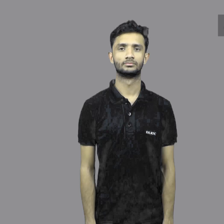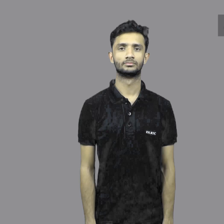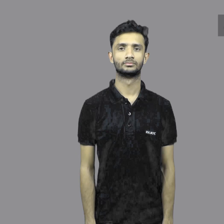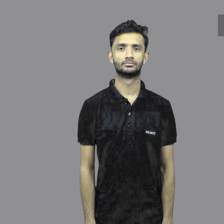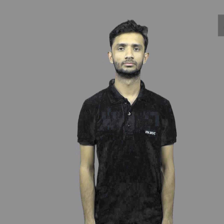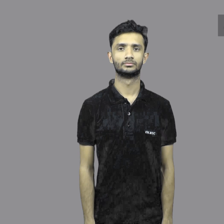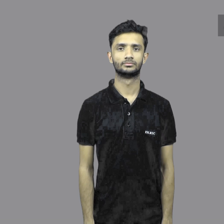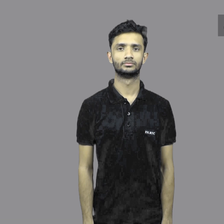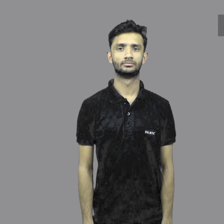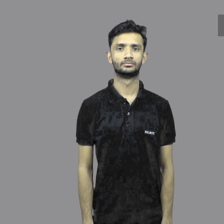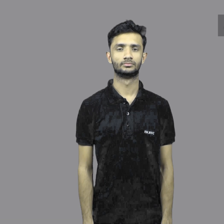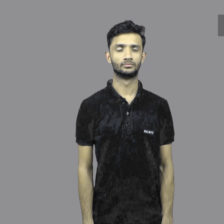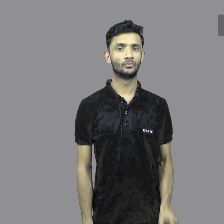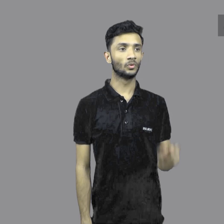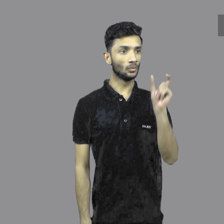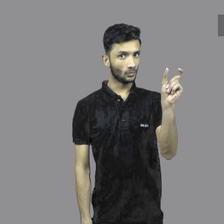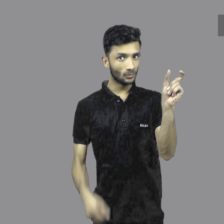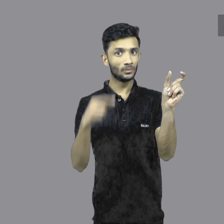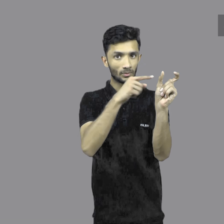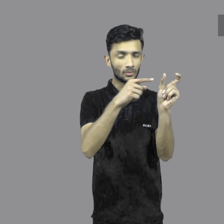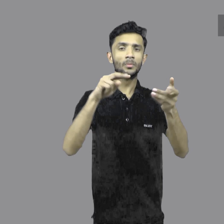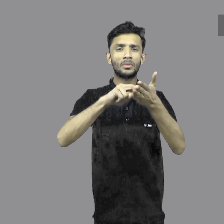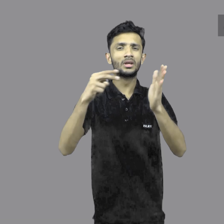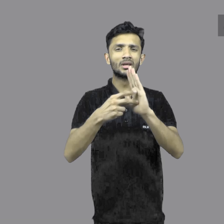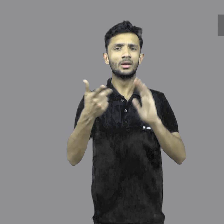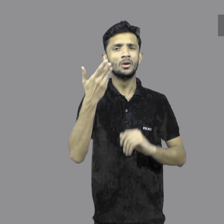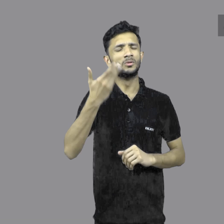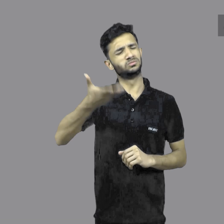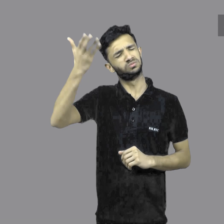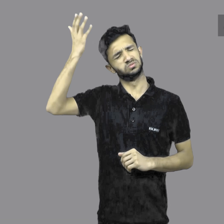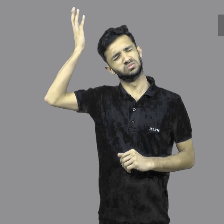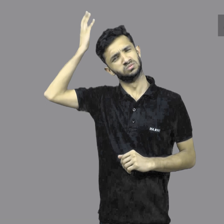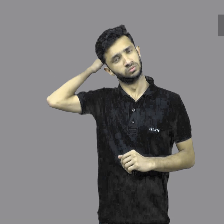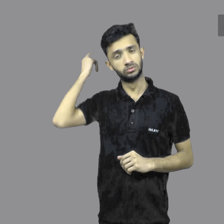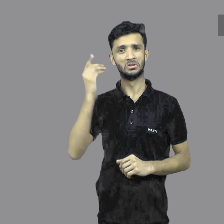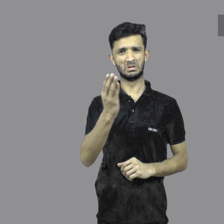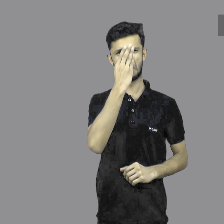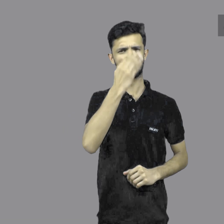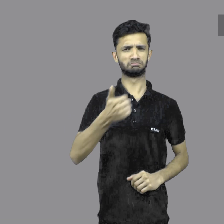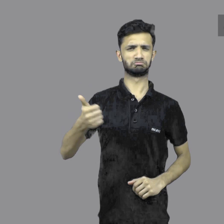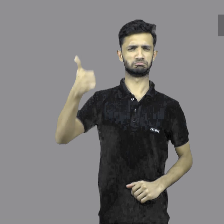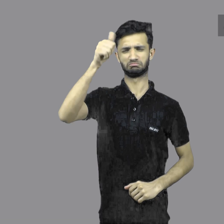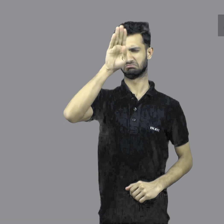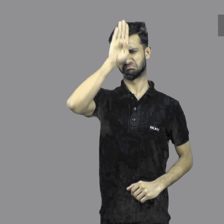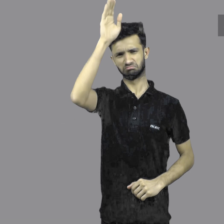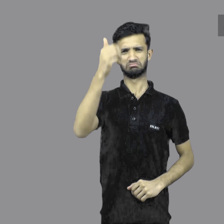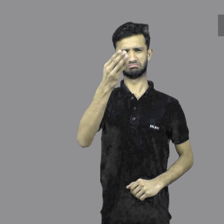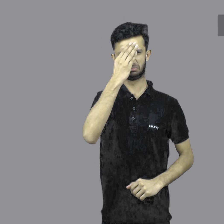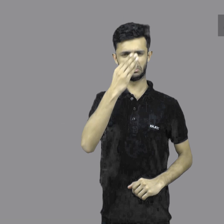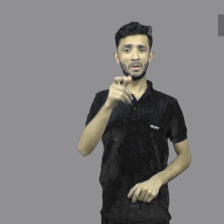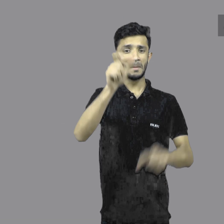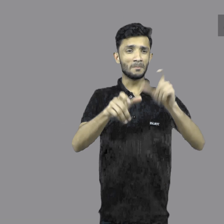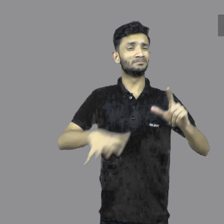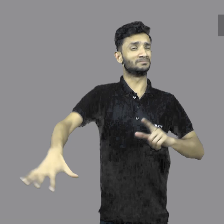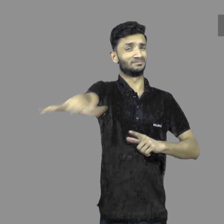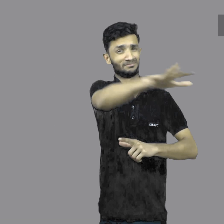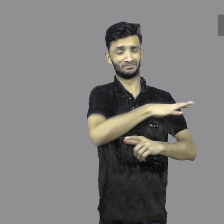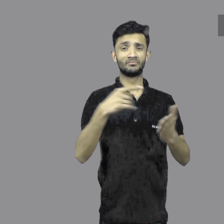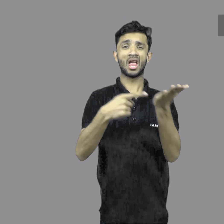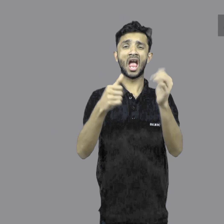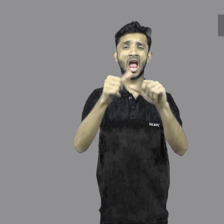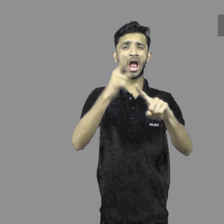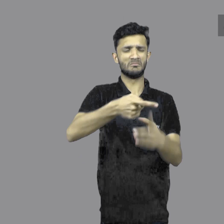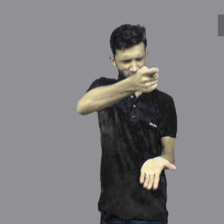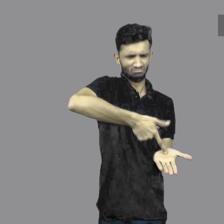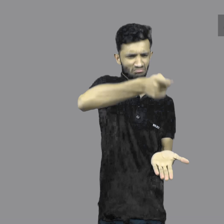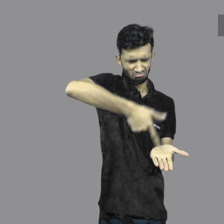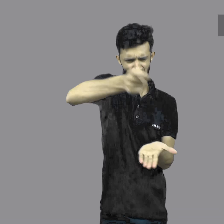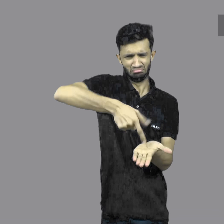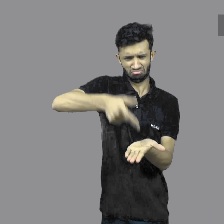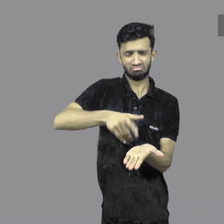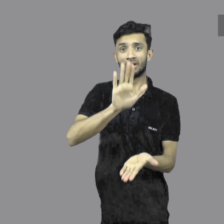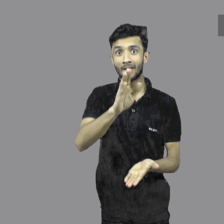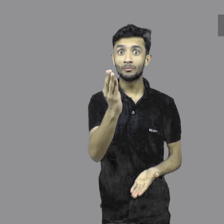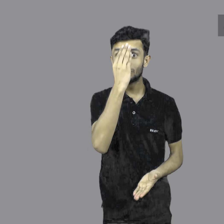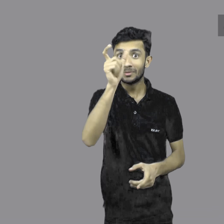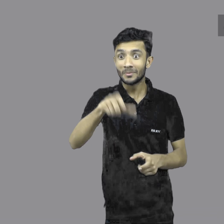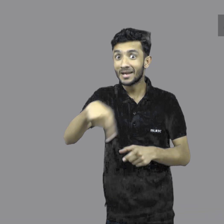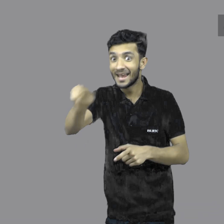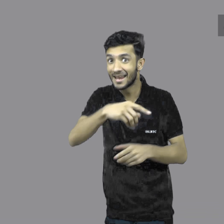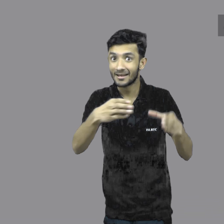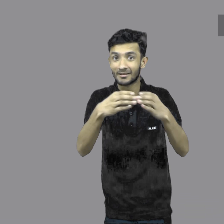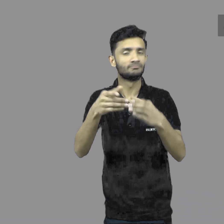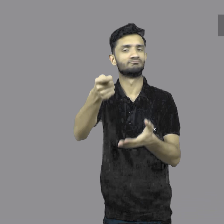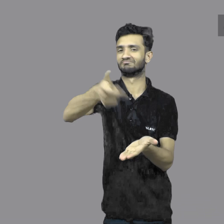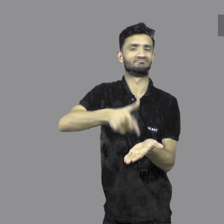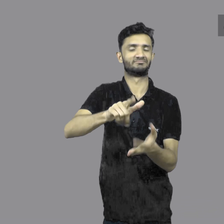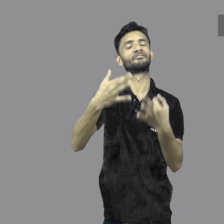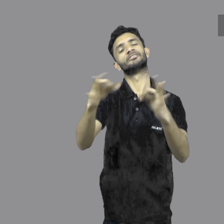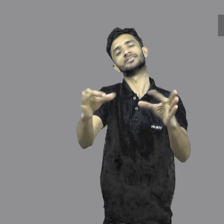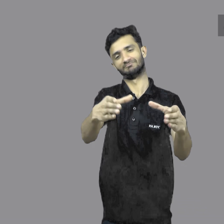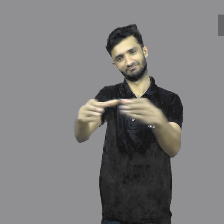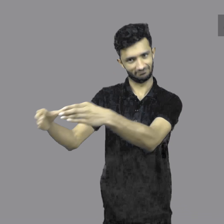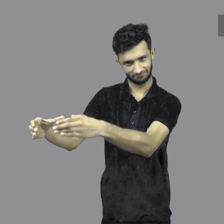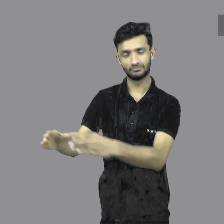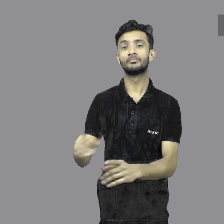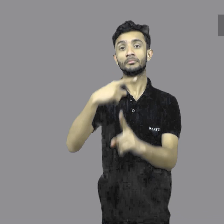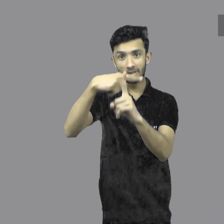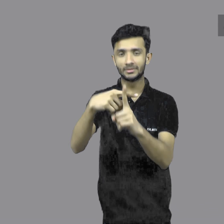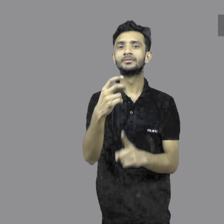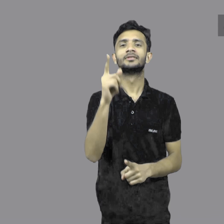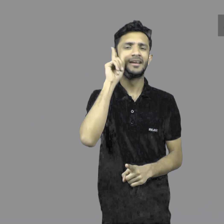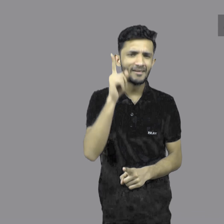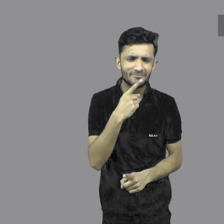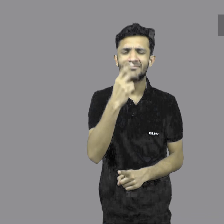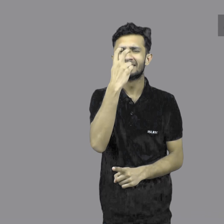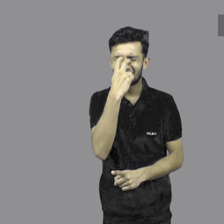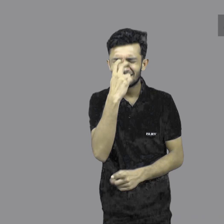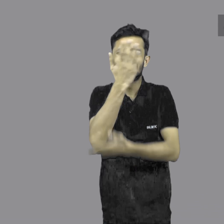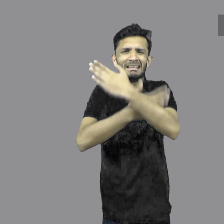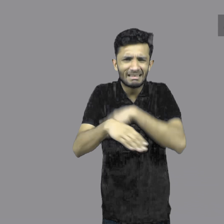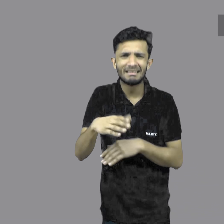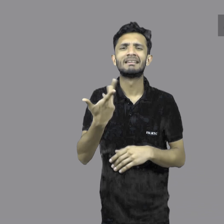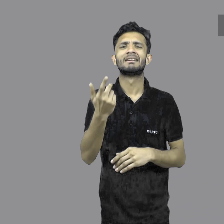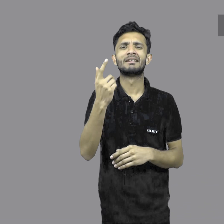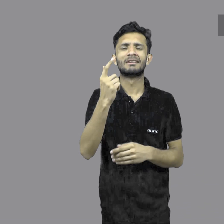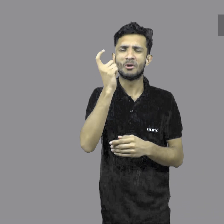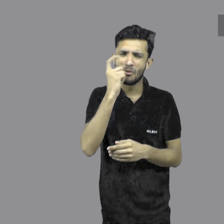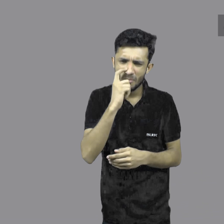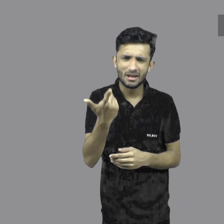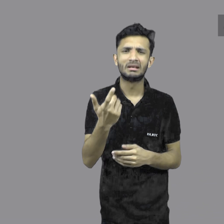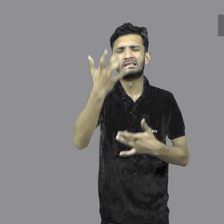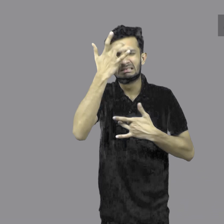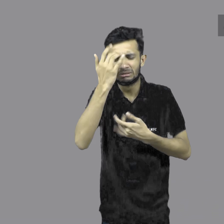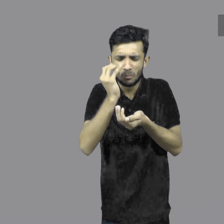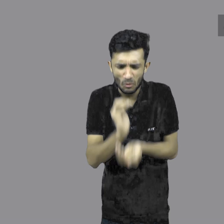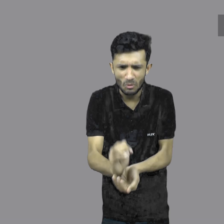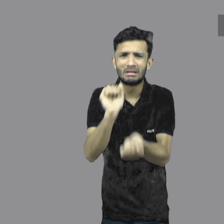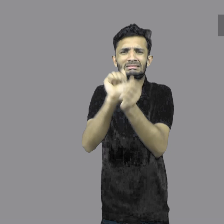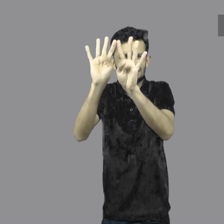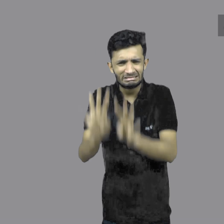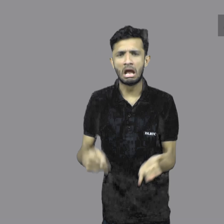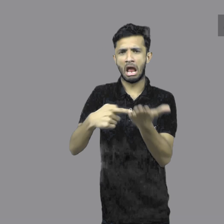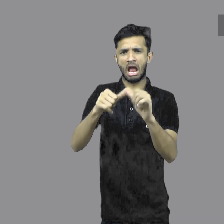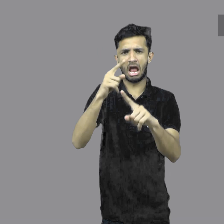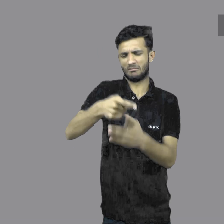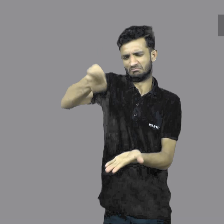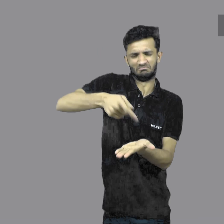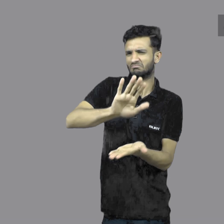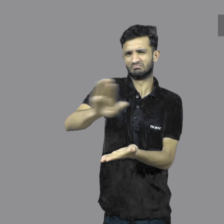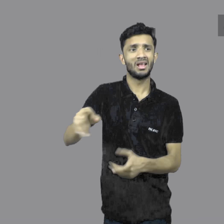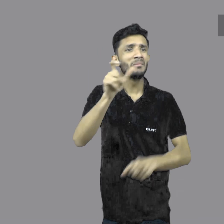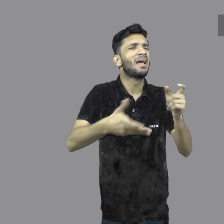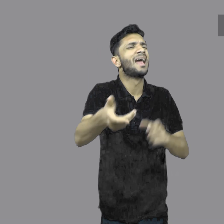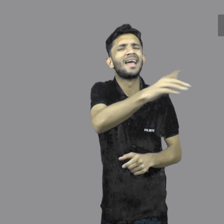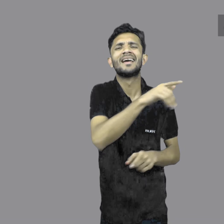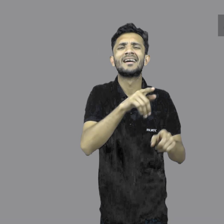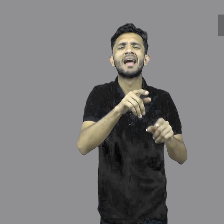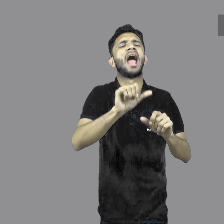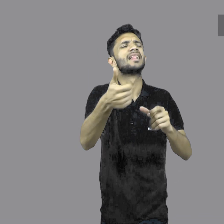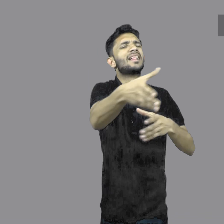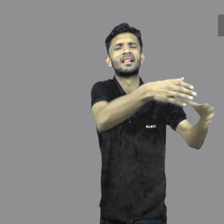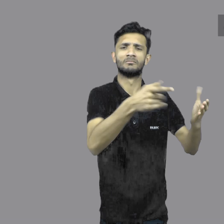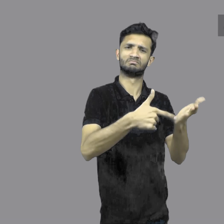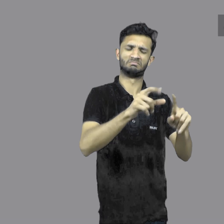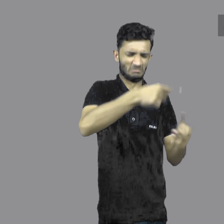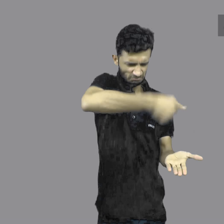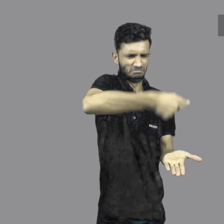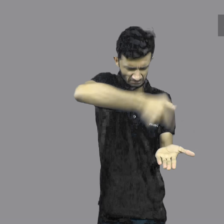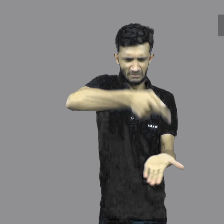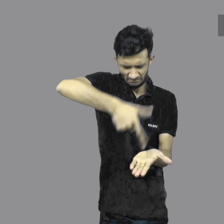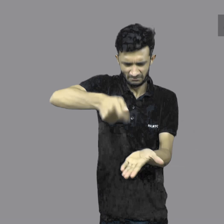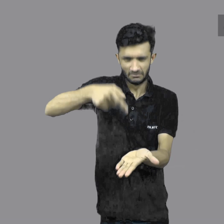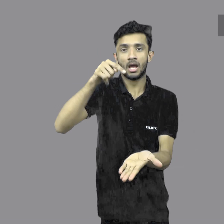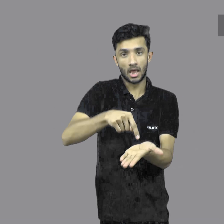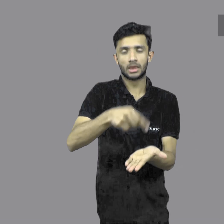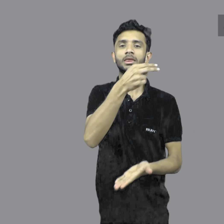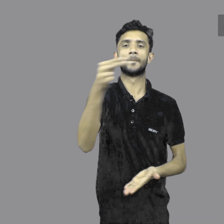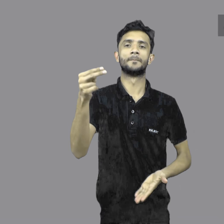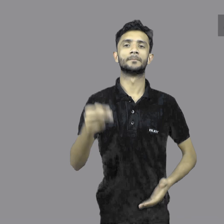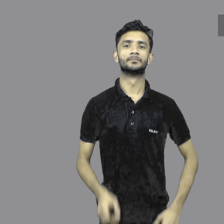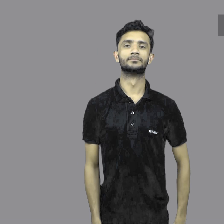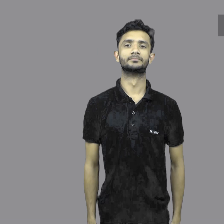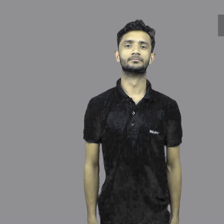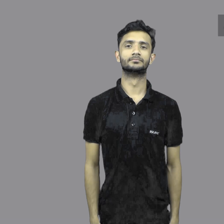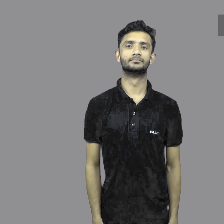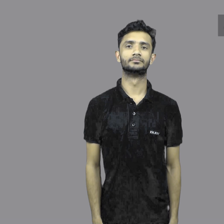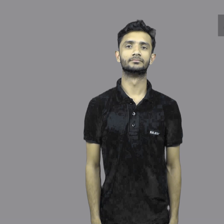Jizya